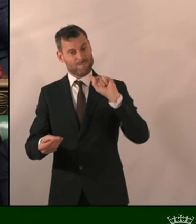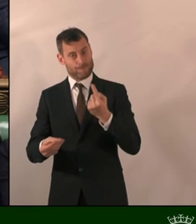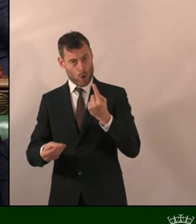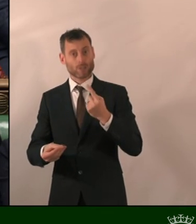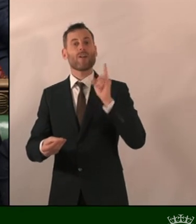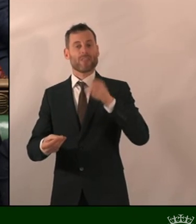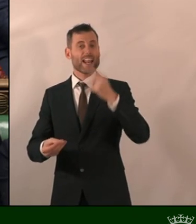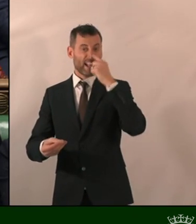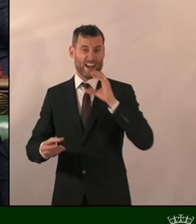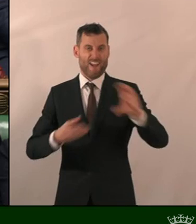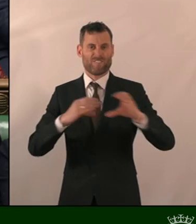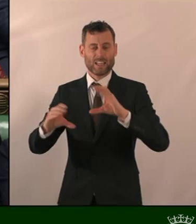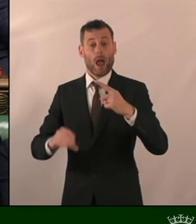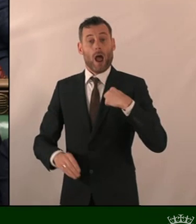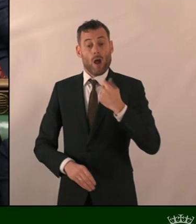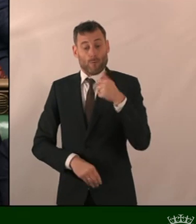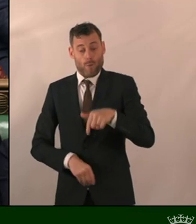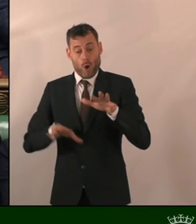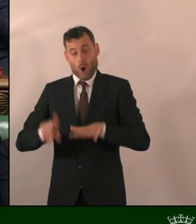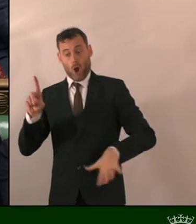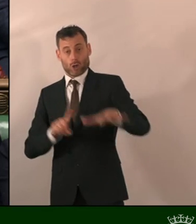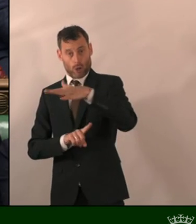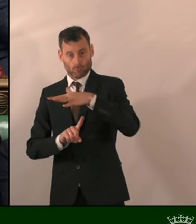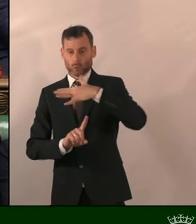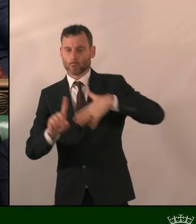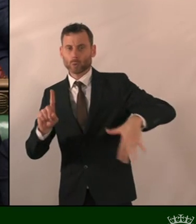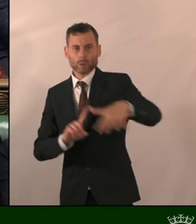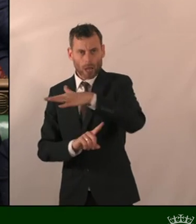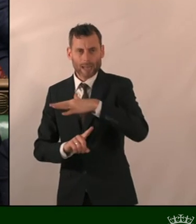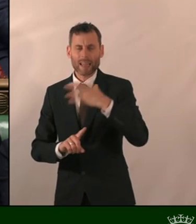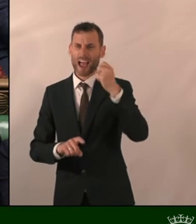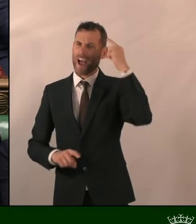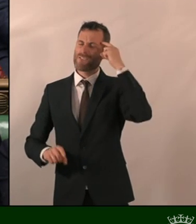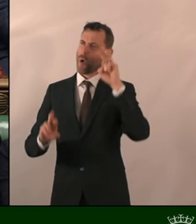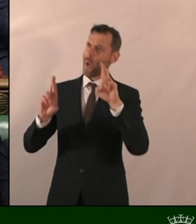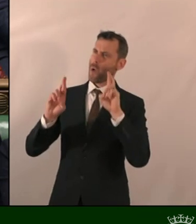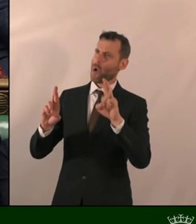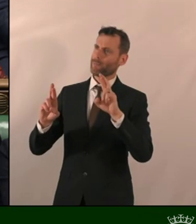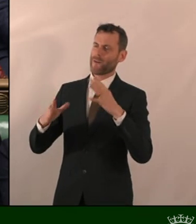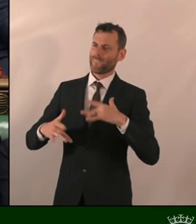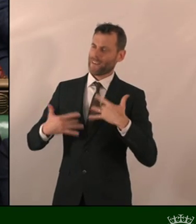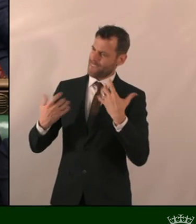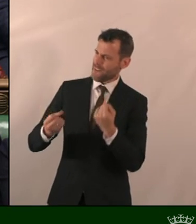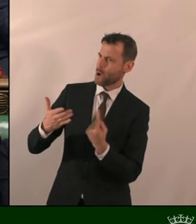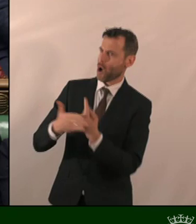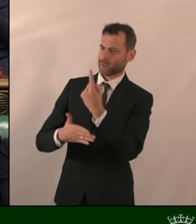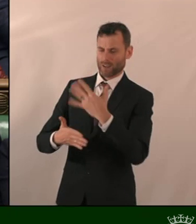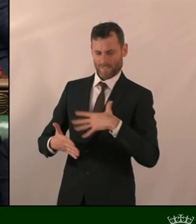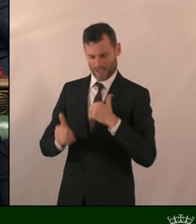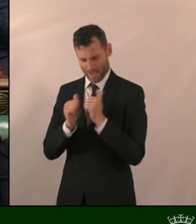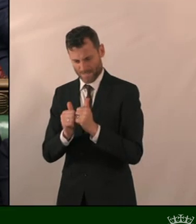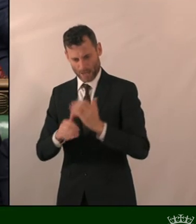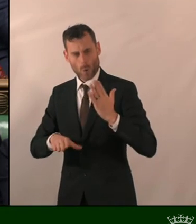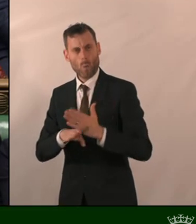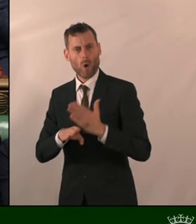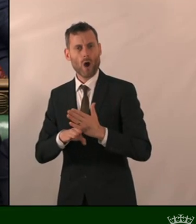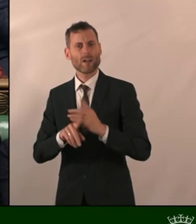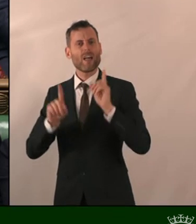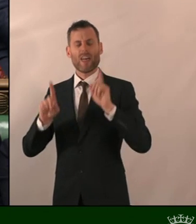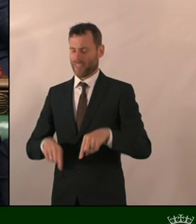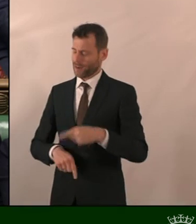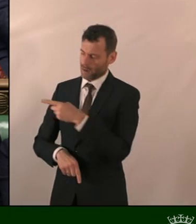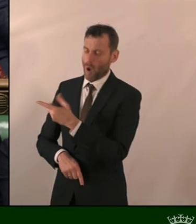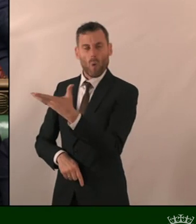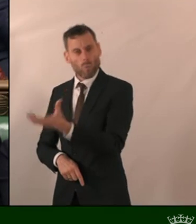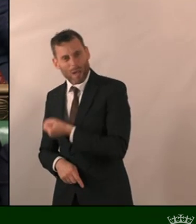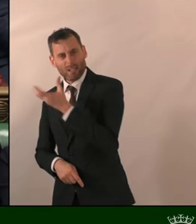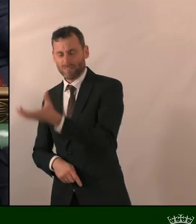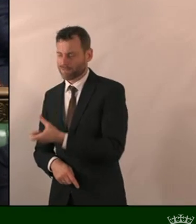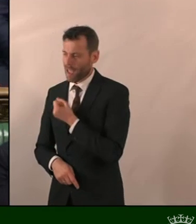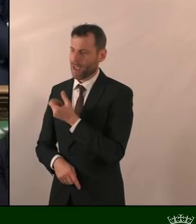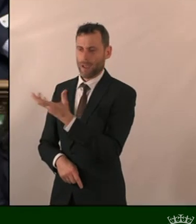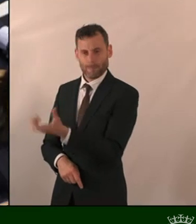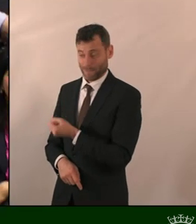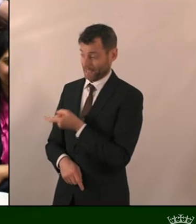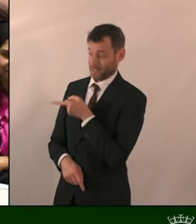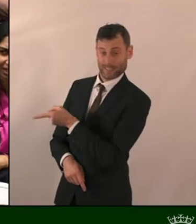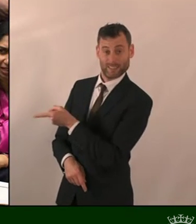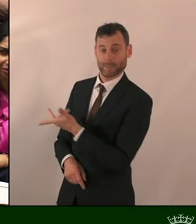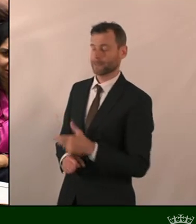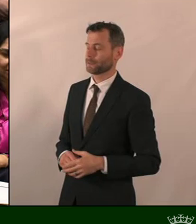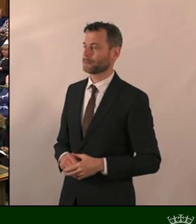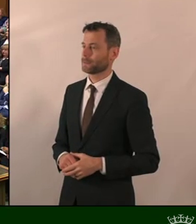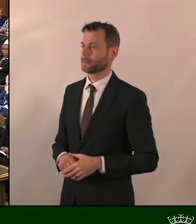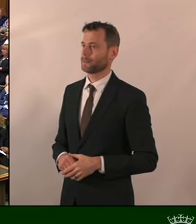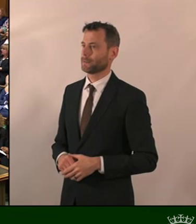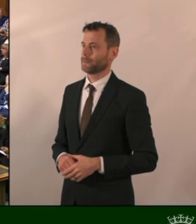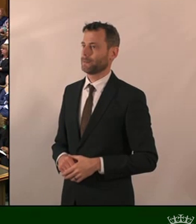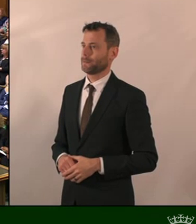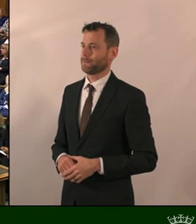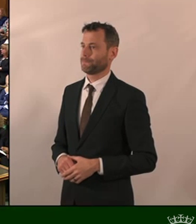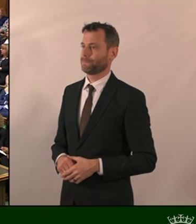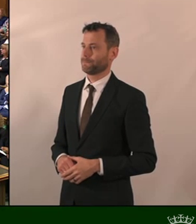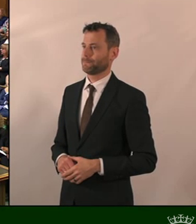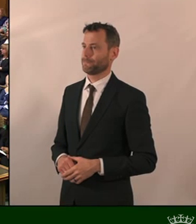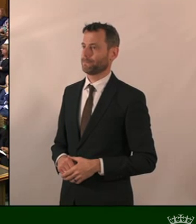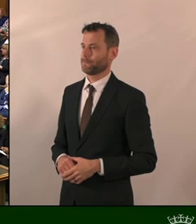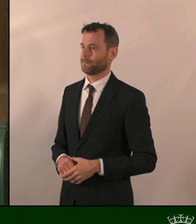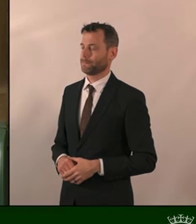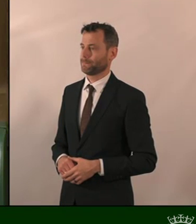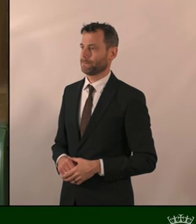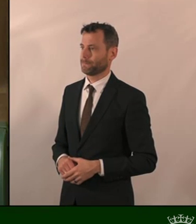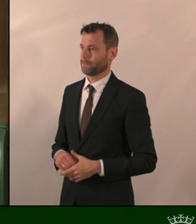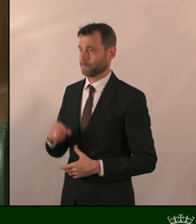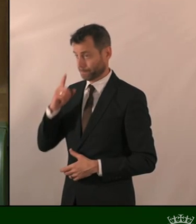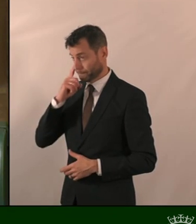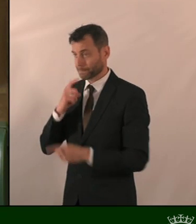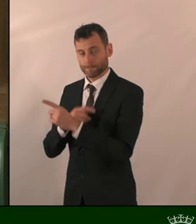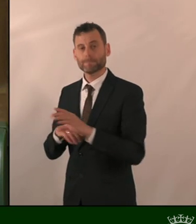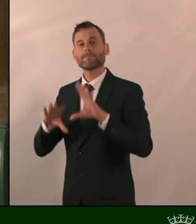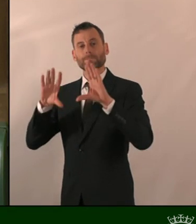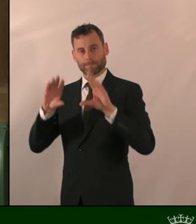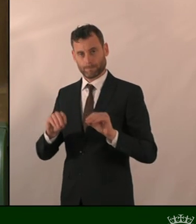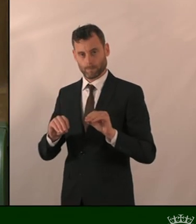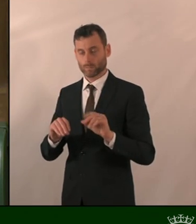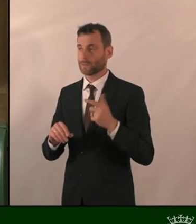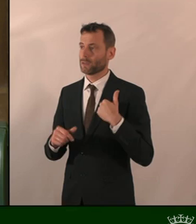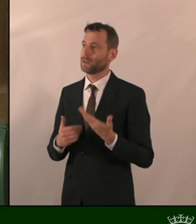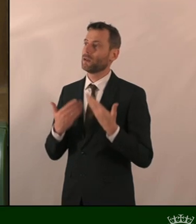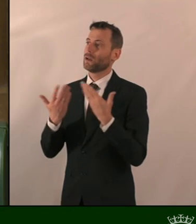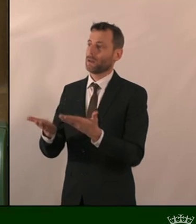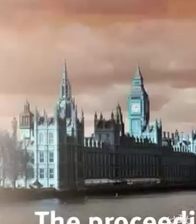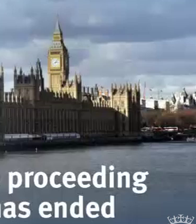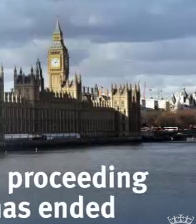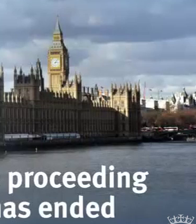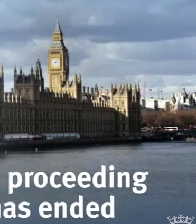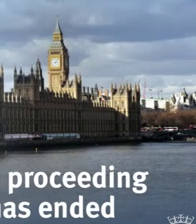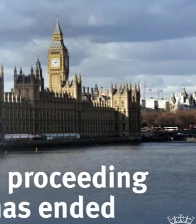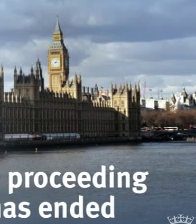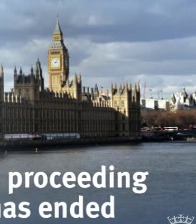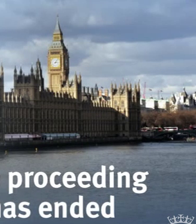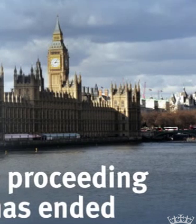I would rather have a country and a society where we believed in hope, opportunity and the importance of work, rather than welfare and benefits, and that is our approach.